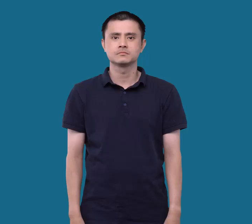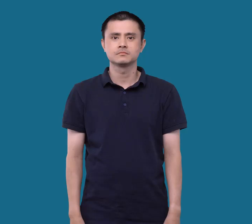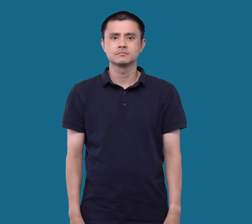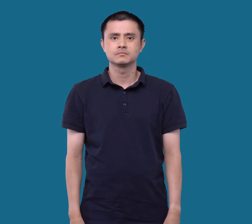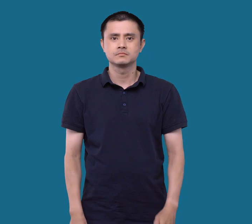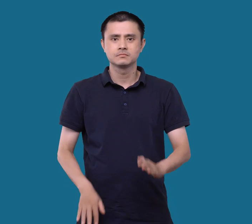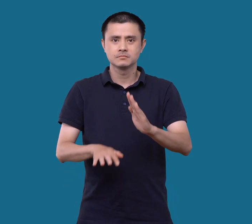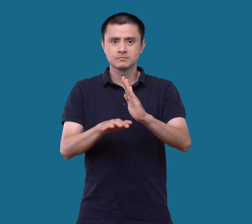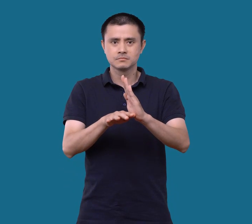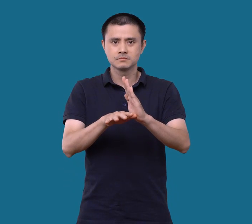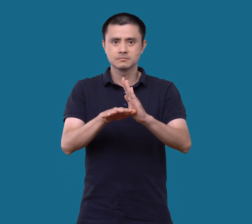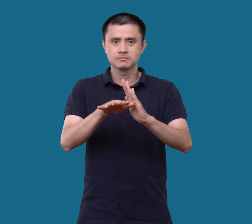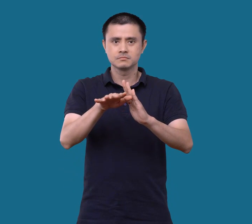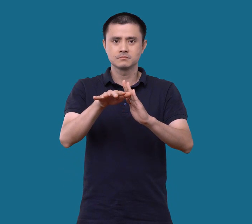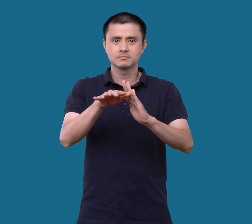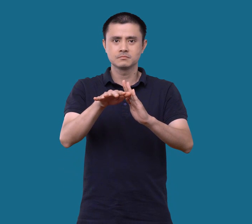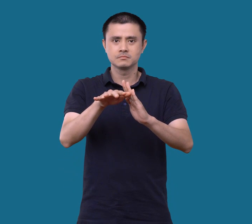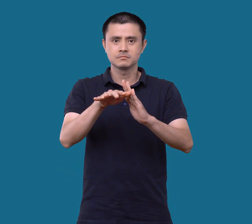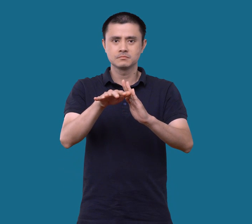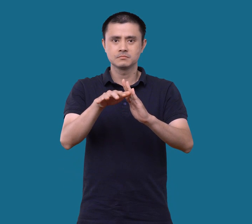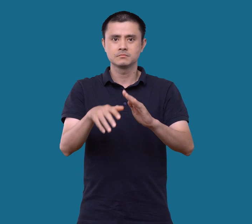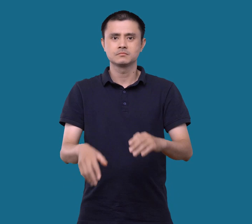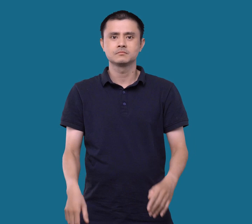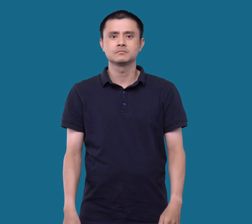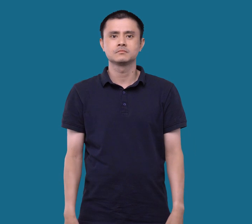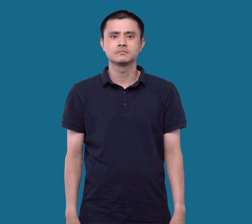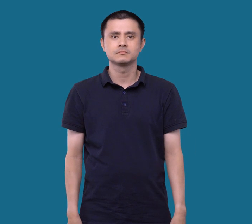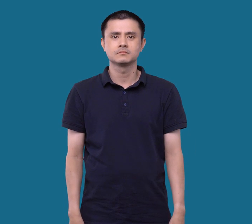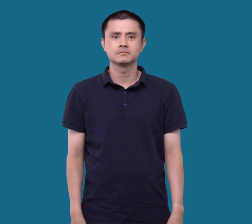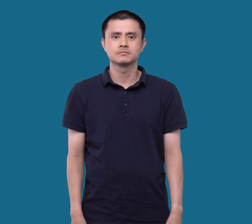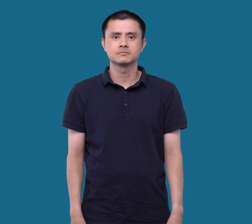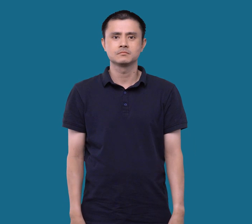ngập lụt